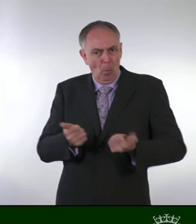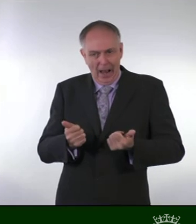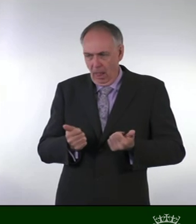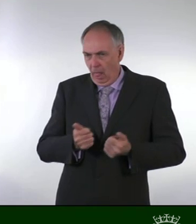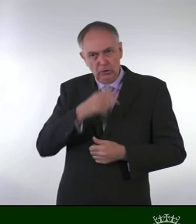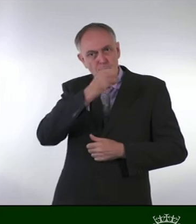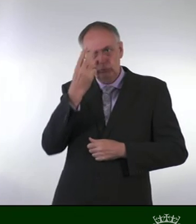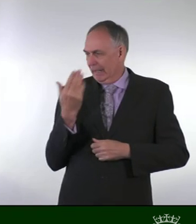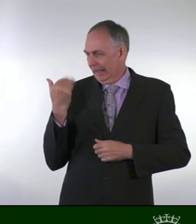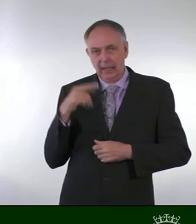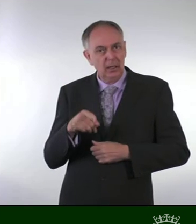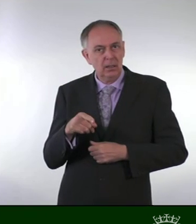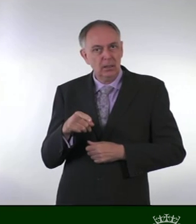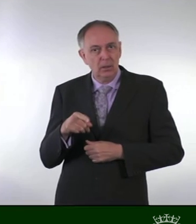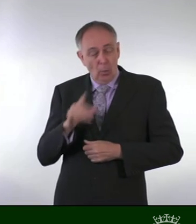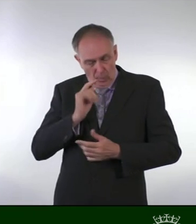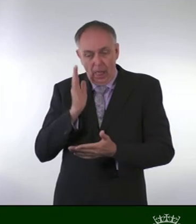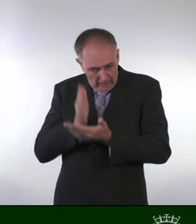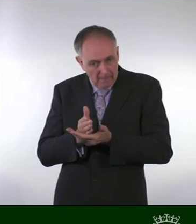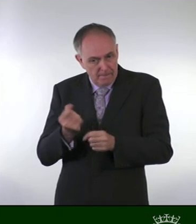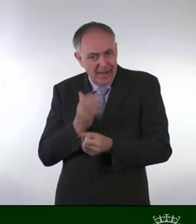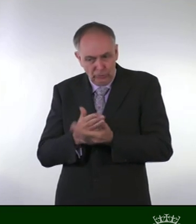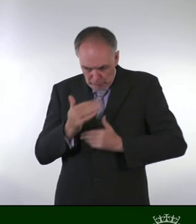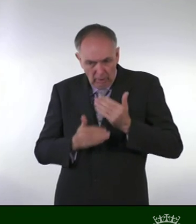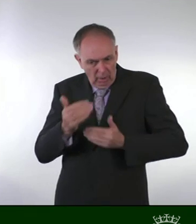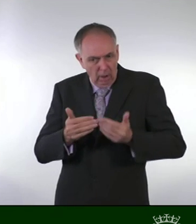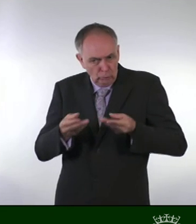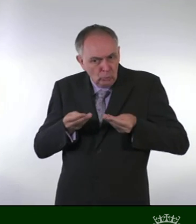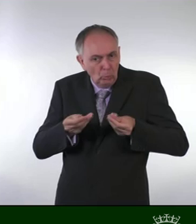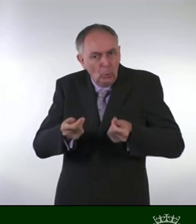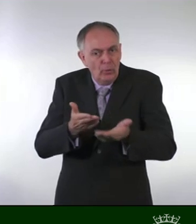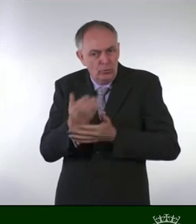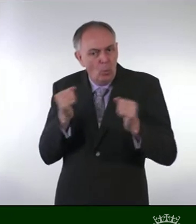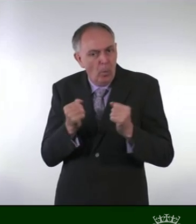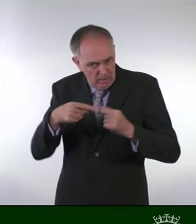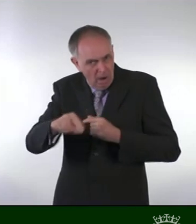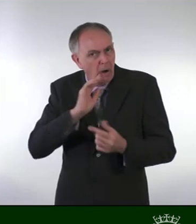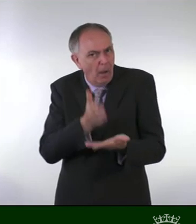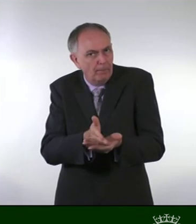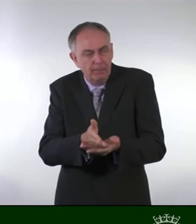We will take steps to ensure that it is not overwhelmed this winter either.